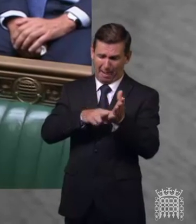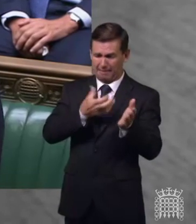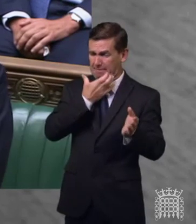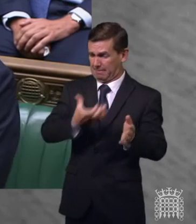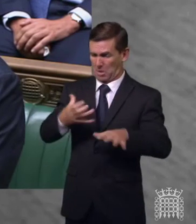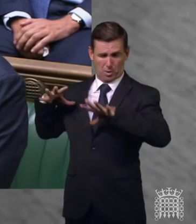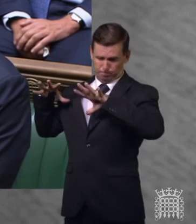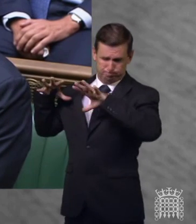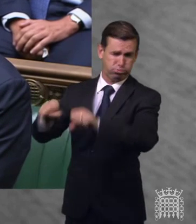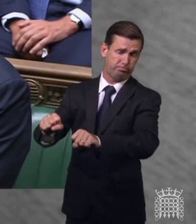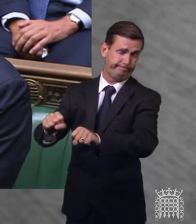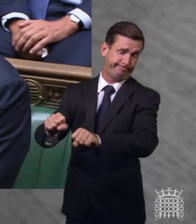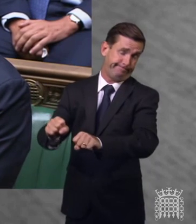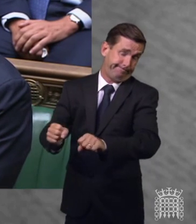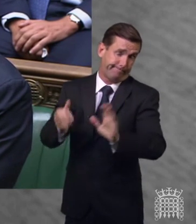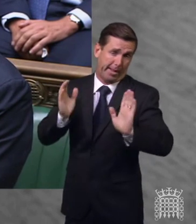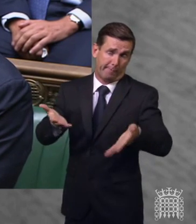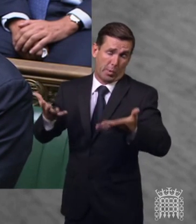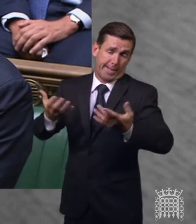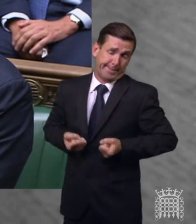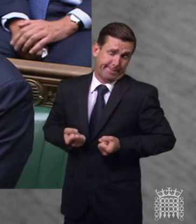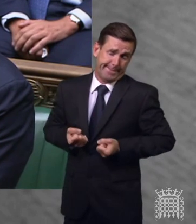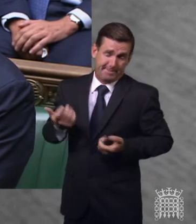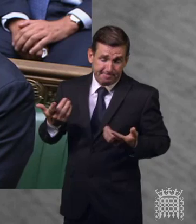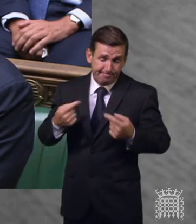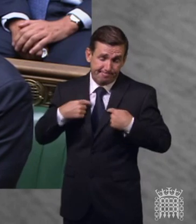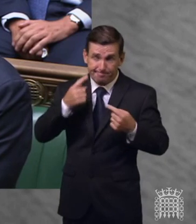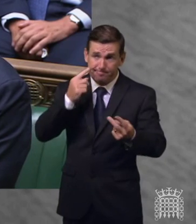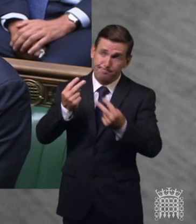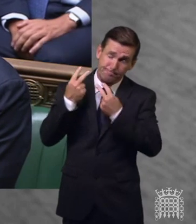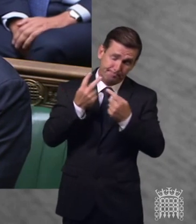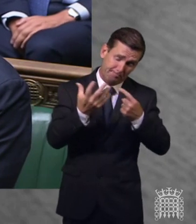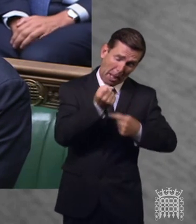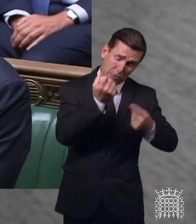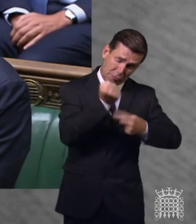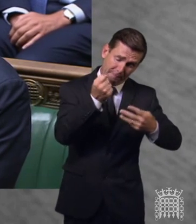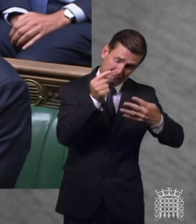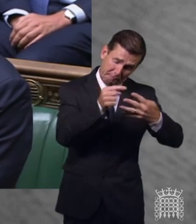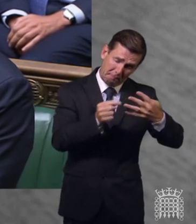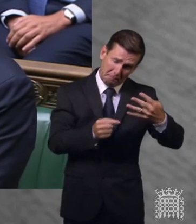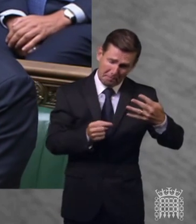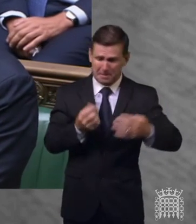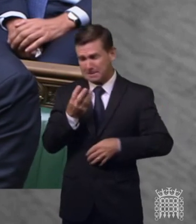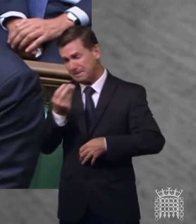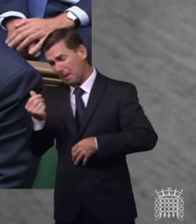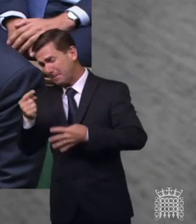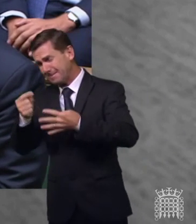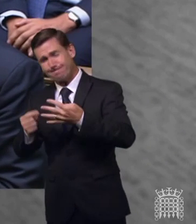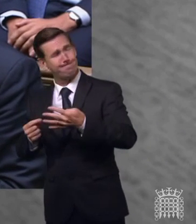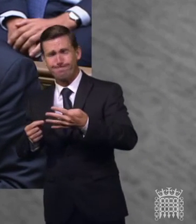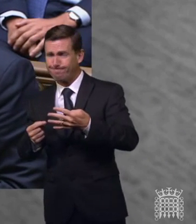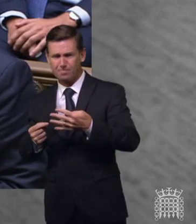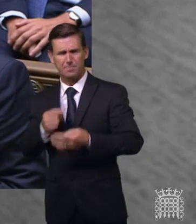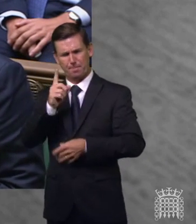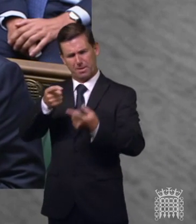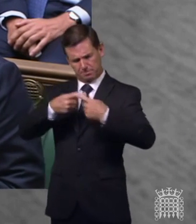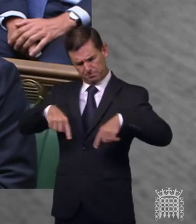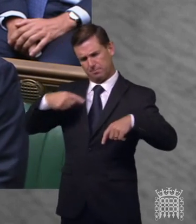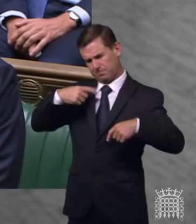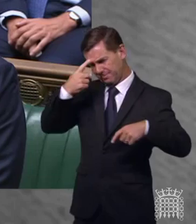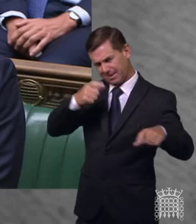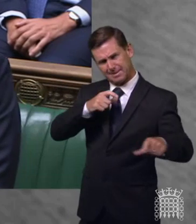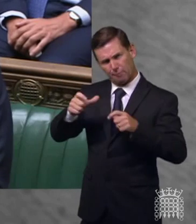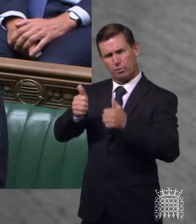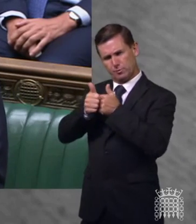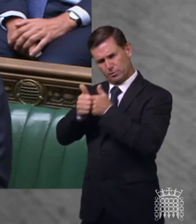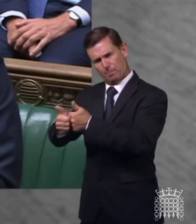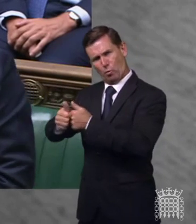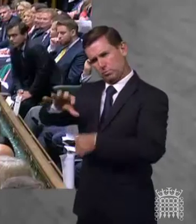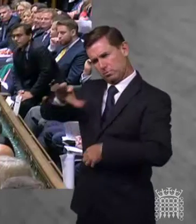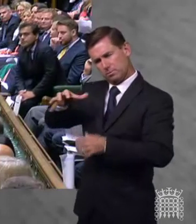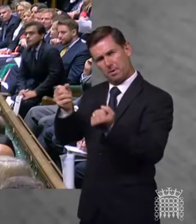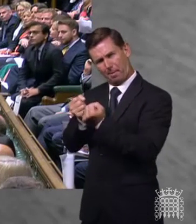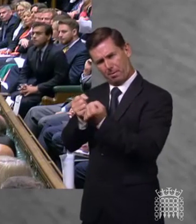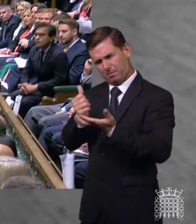The UK will work with our international partners on a shared plan to support the people of Afghanistan and to contribute to regional stability.